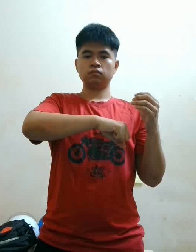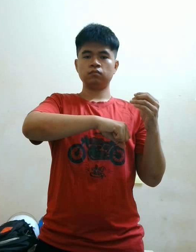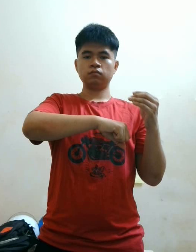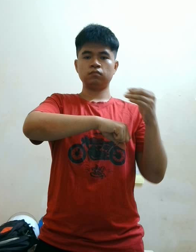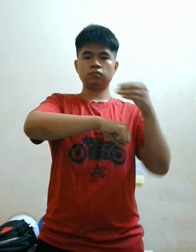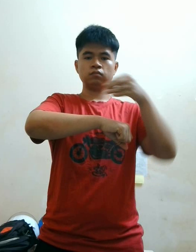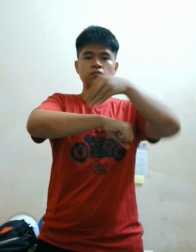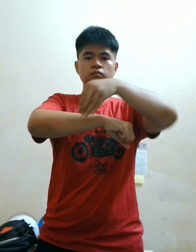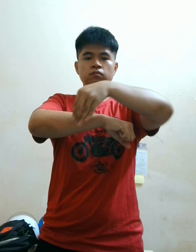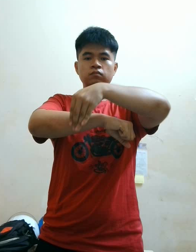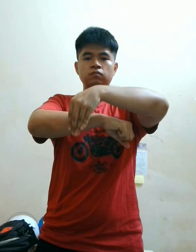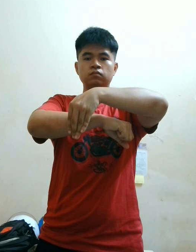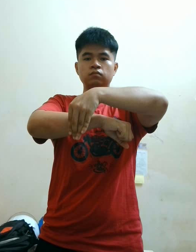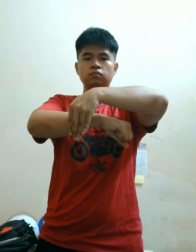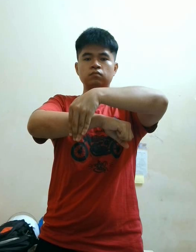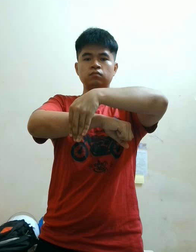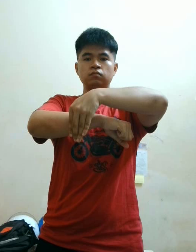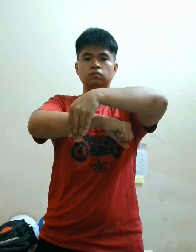buoi chieu